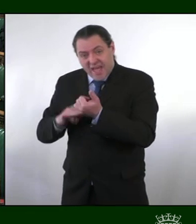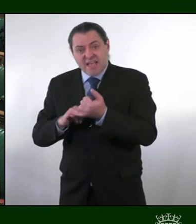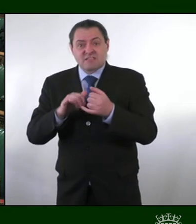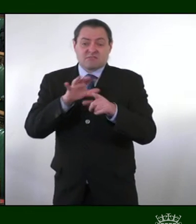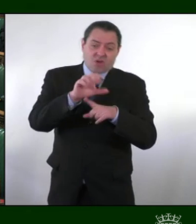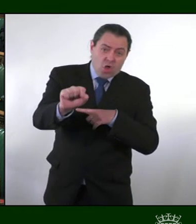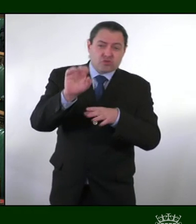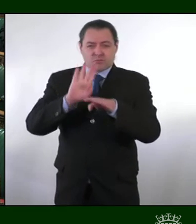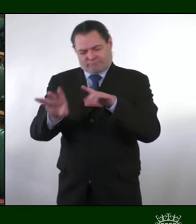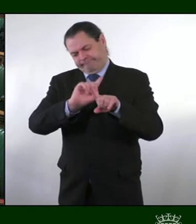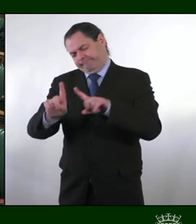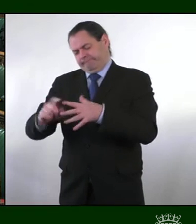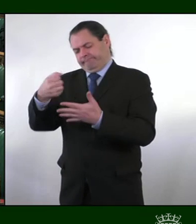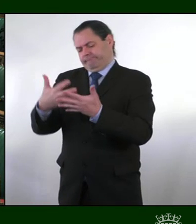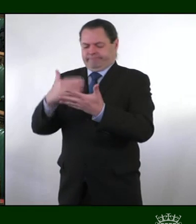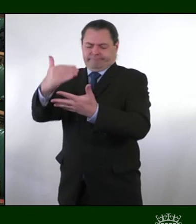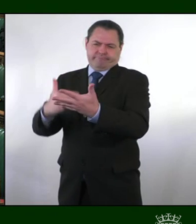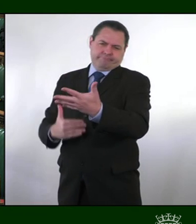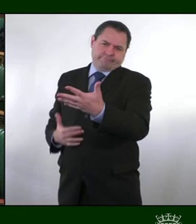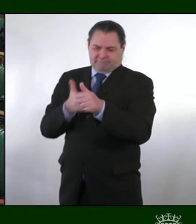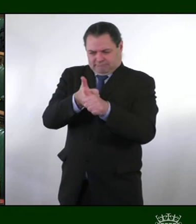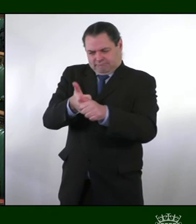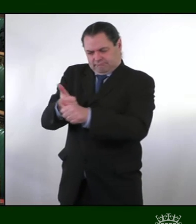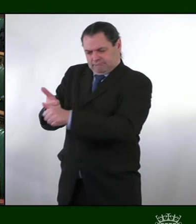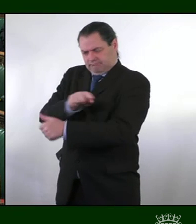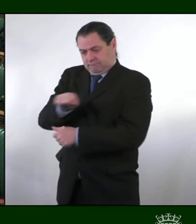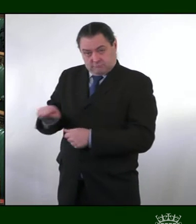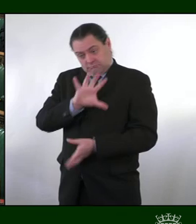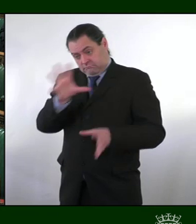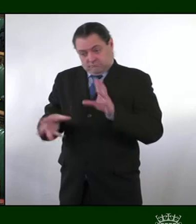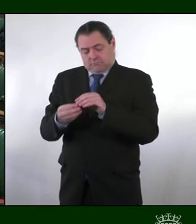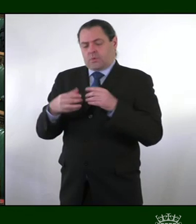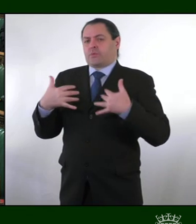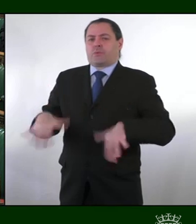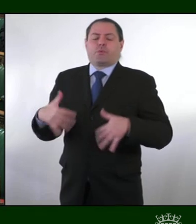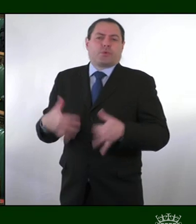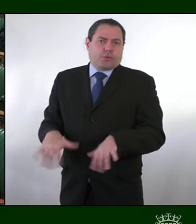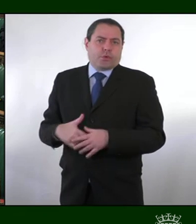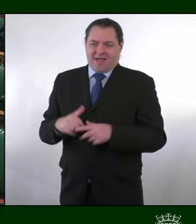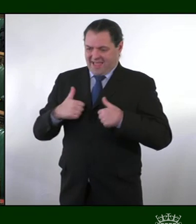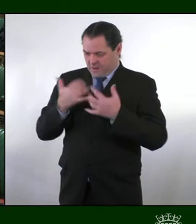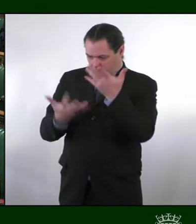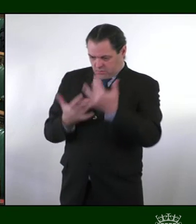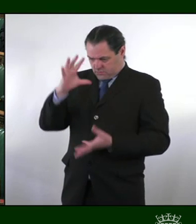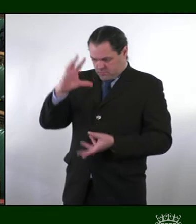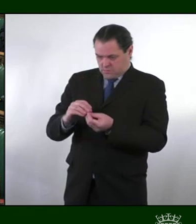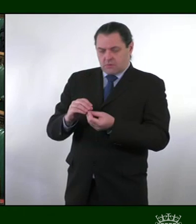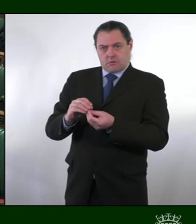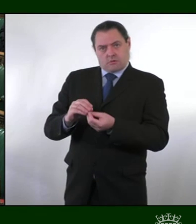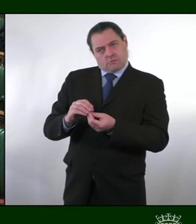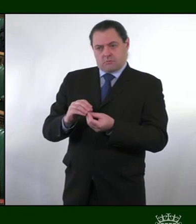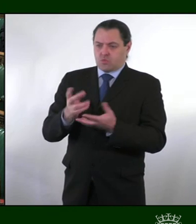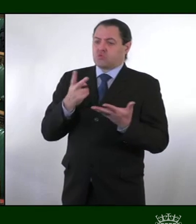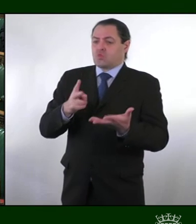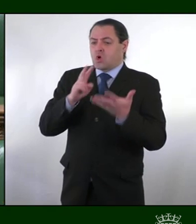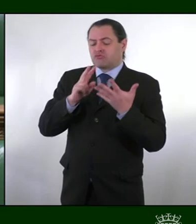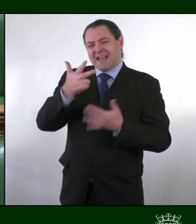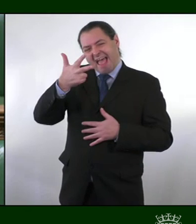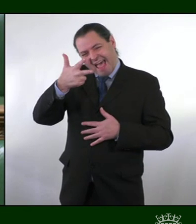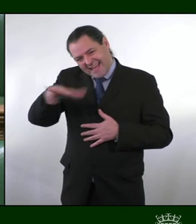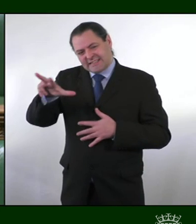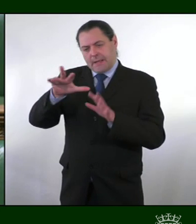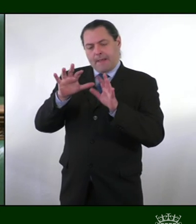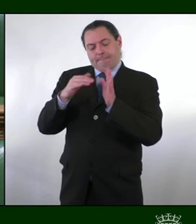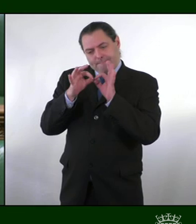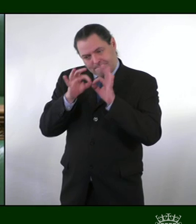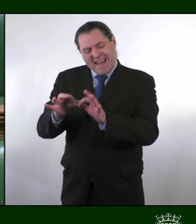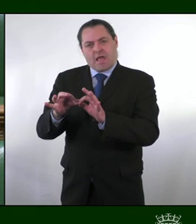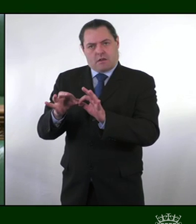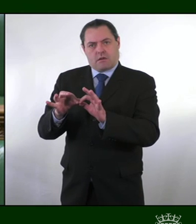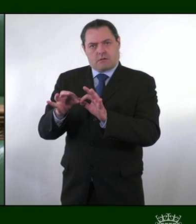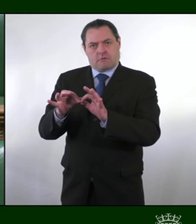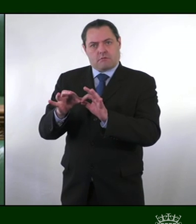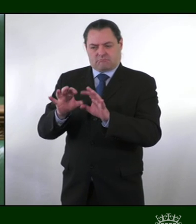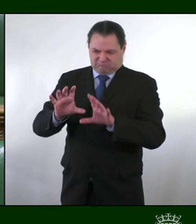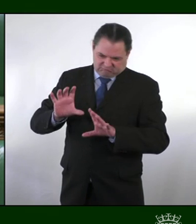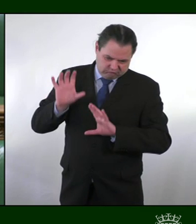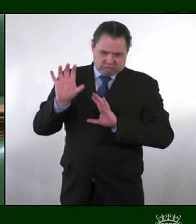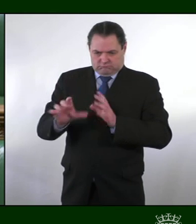Today’s figures confirm that, taken together, we are providing £280 billion to get our country through coronavirus.